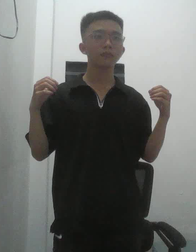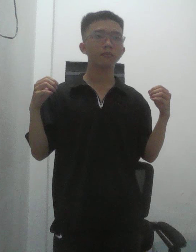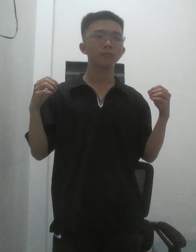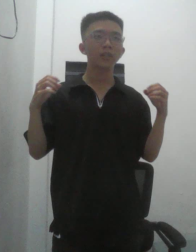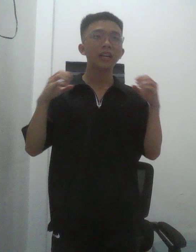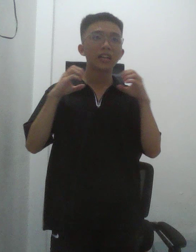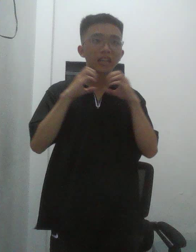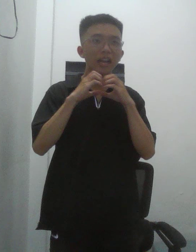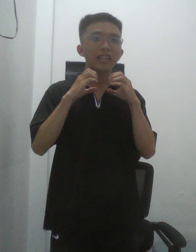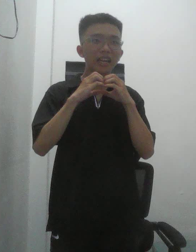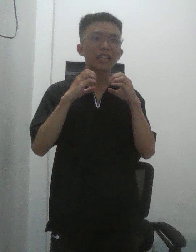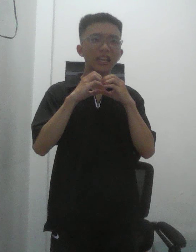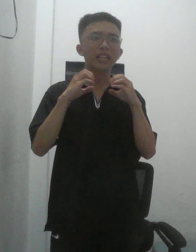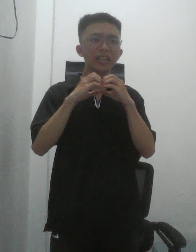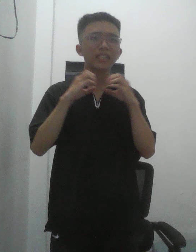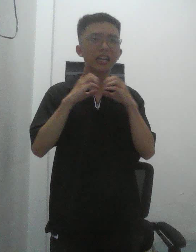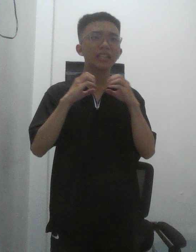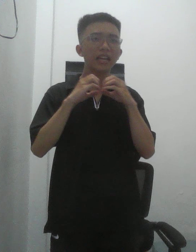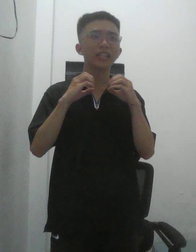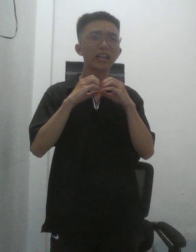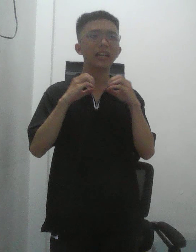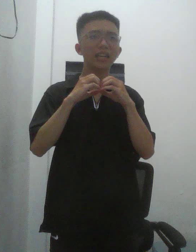cai nhau